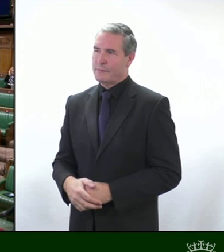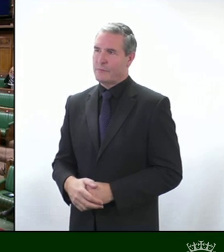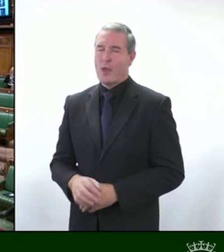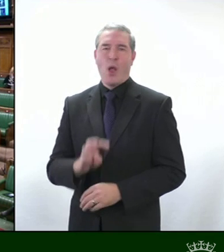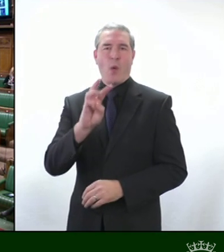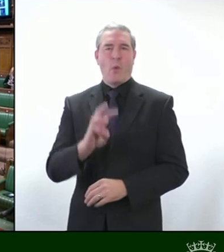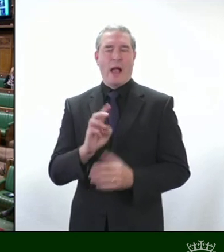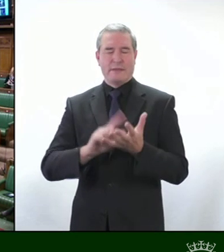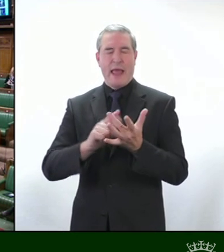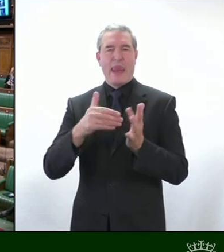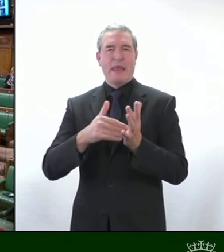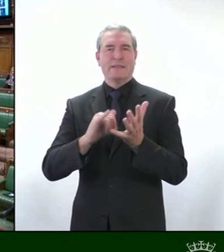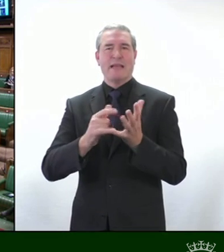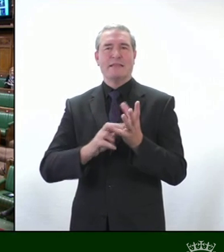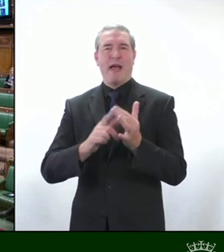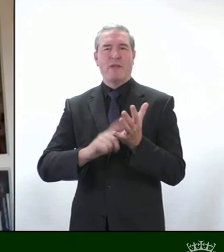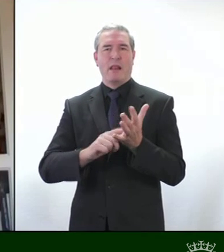I call Liz Saville Roberts.